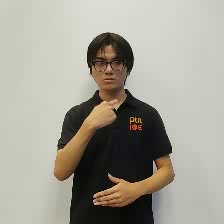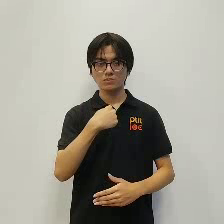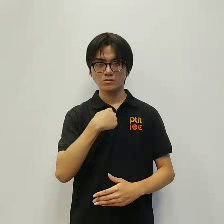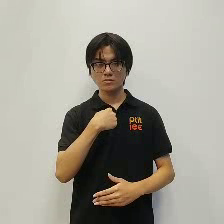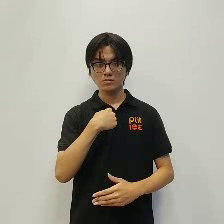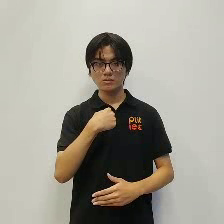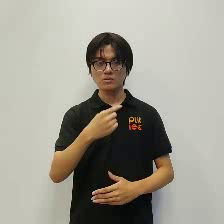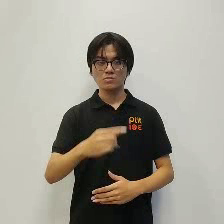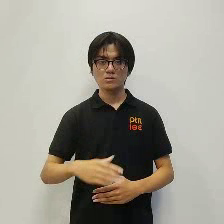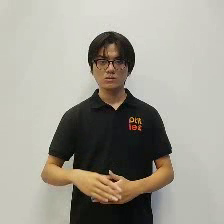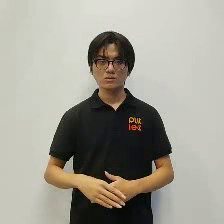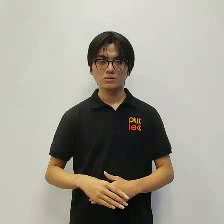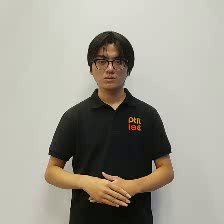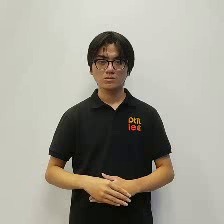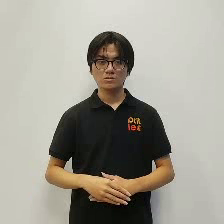Tôi